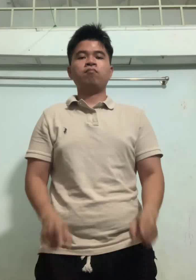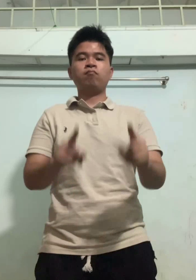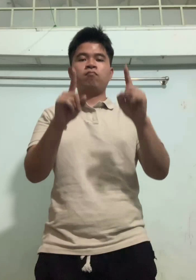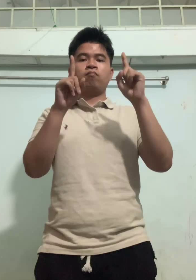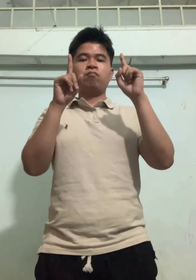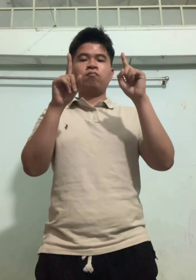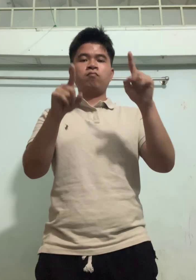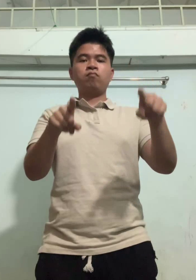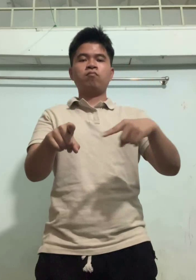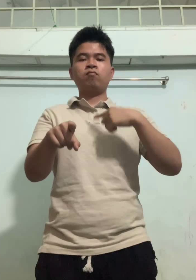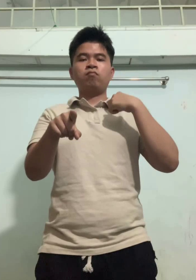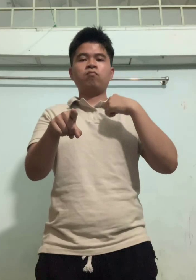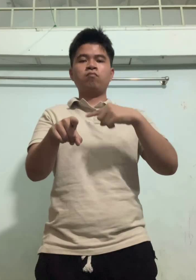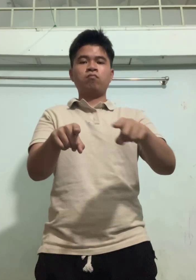phut